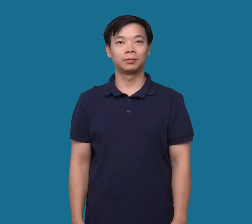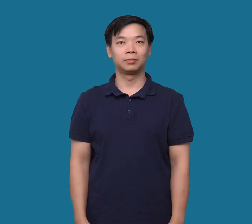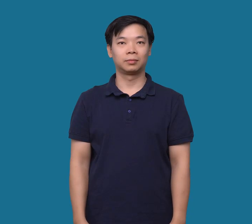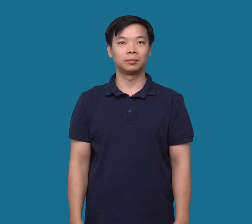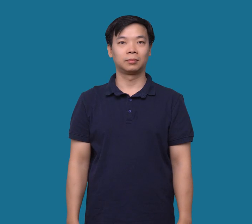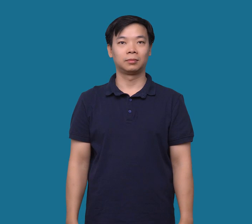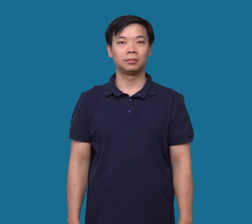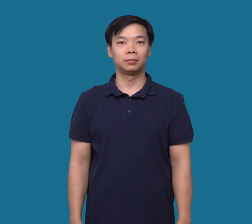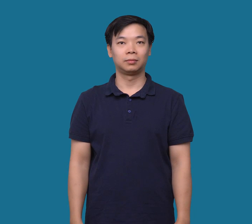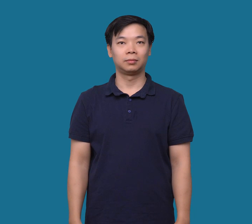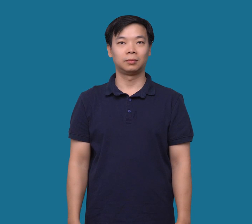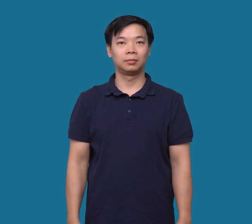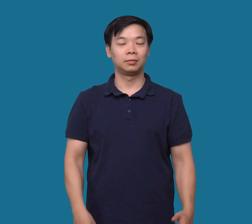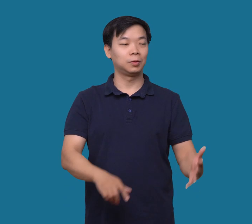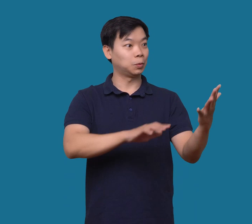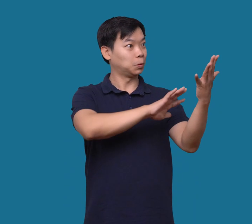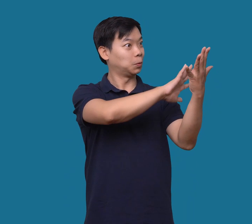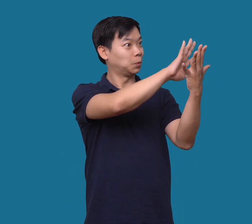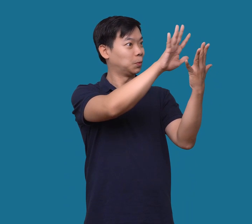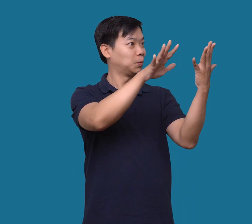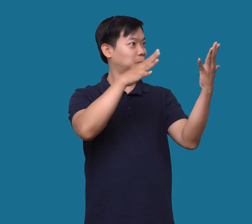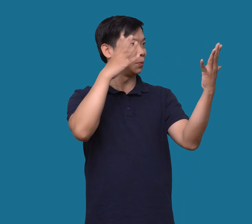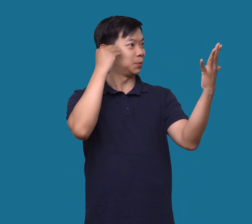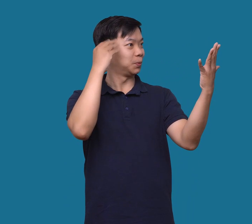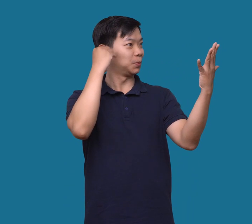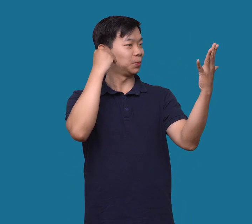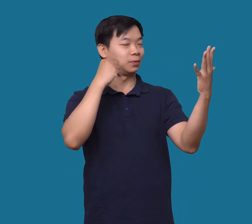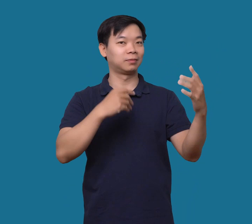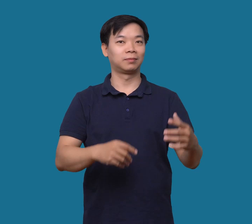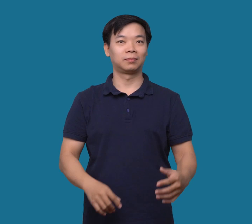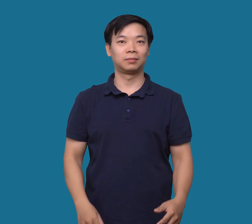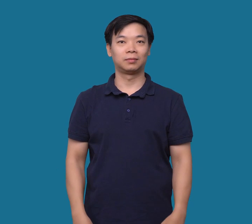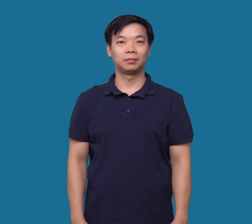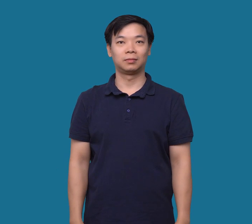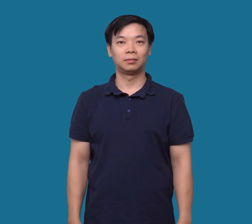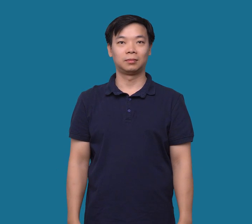cây xanh tươi